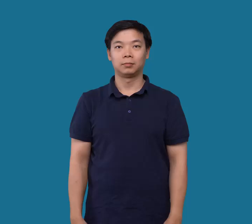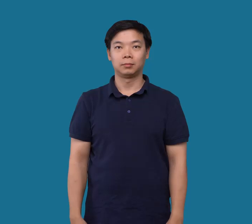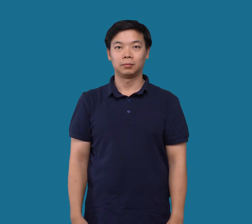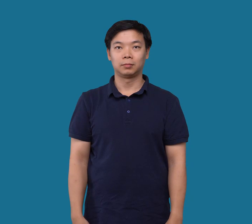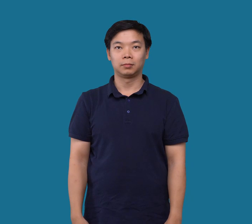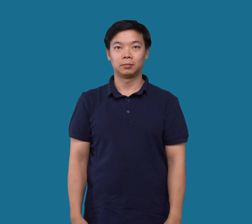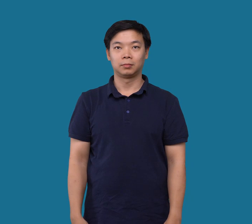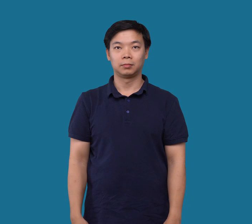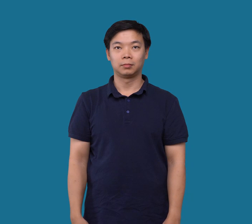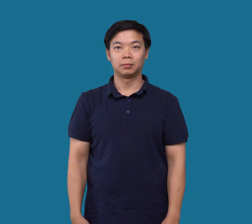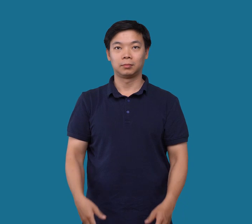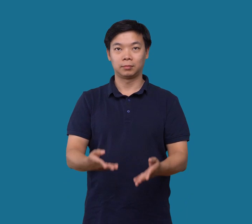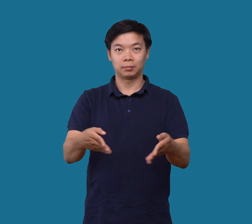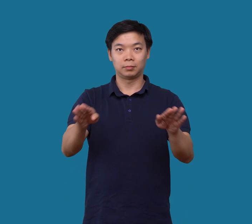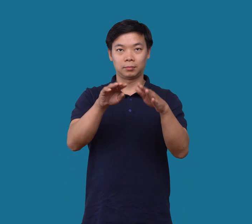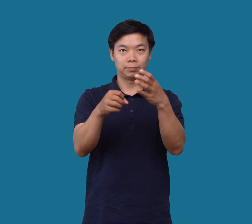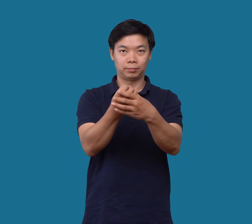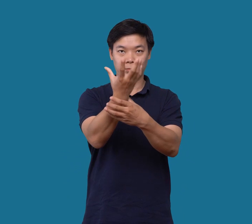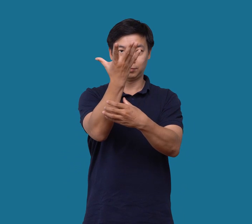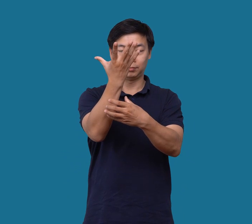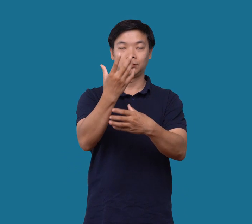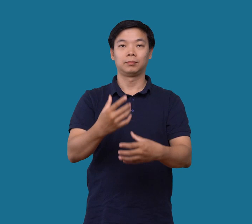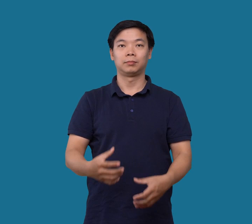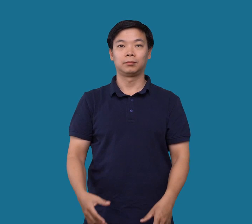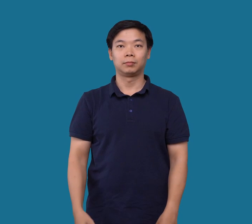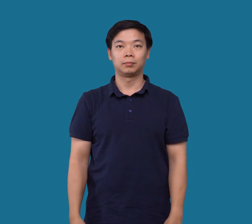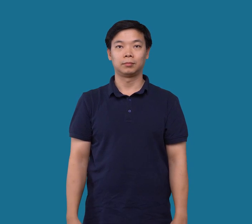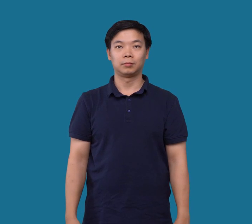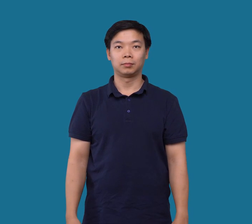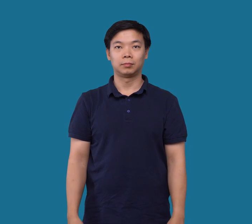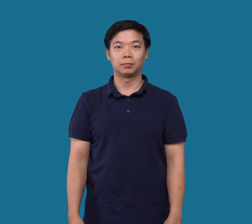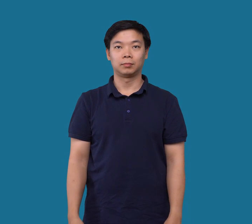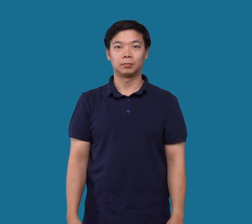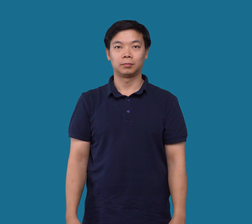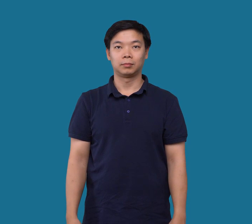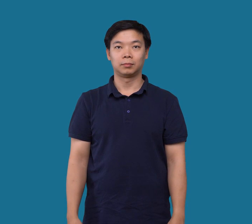lọ hoa